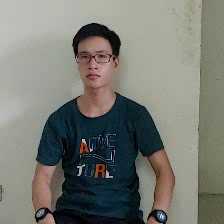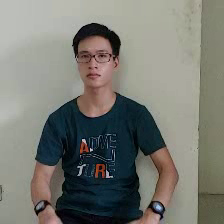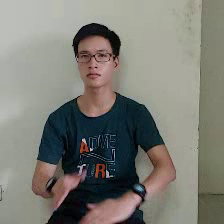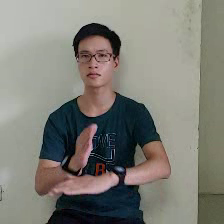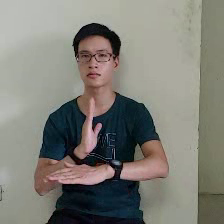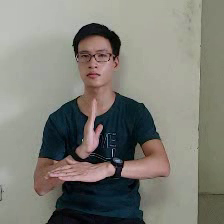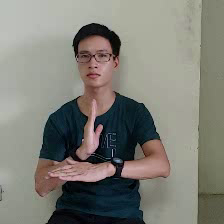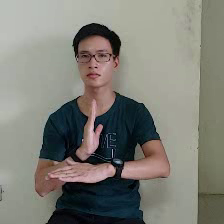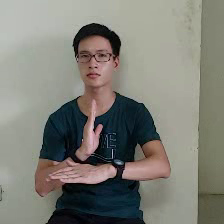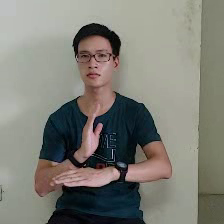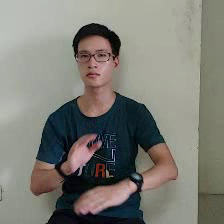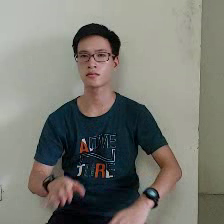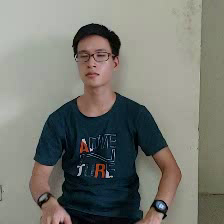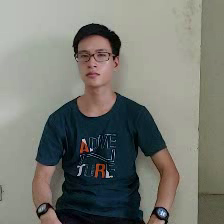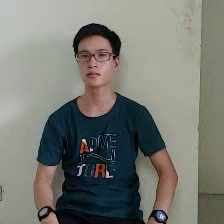Cần